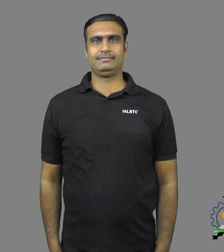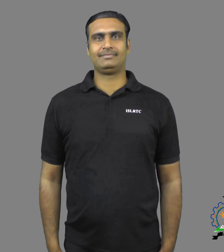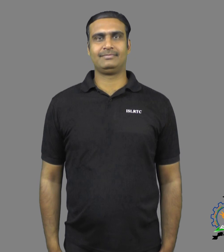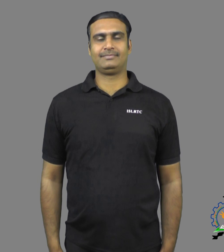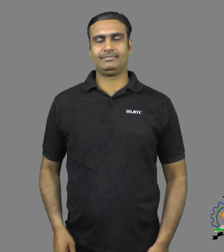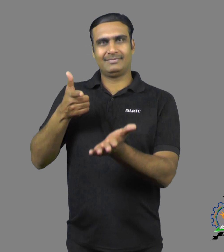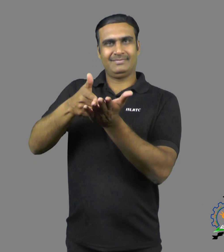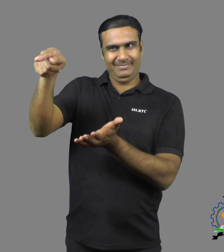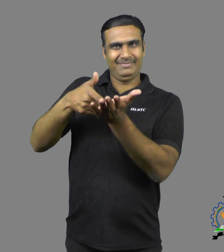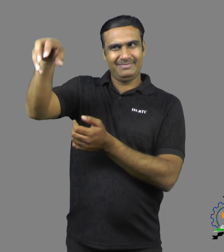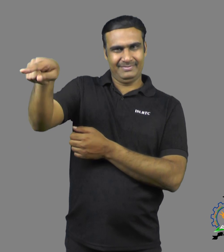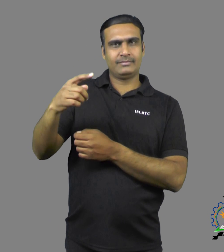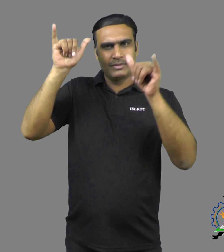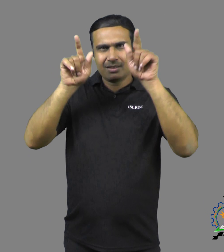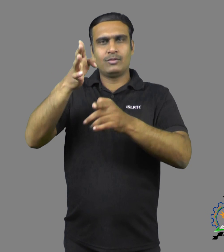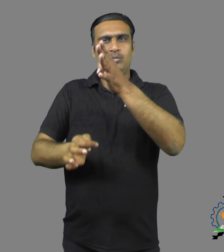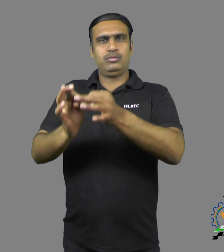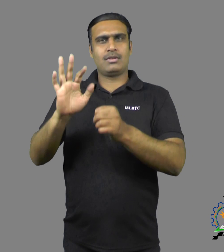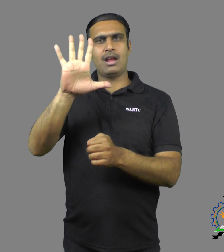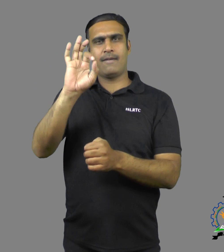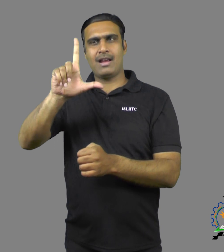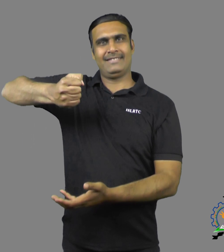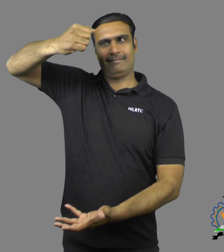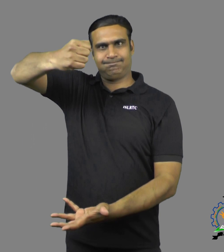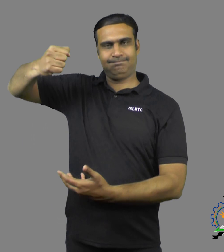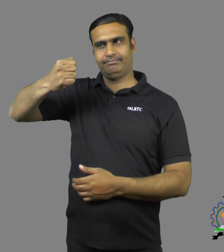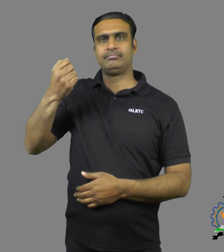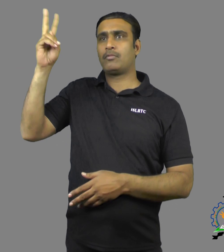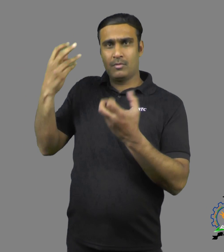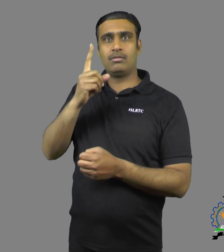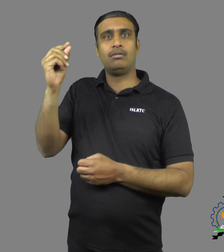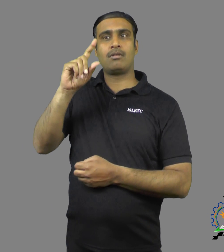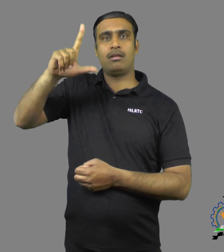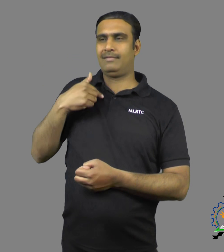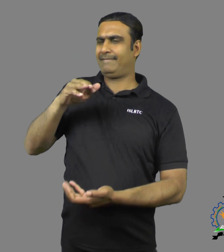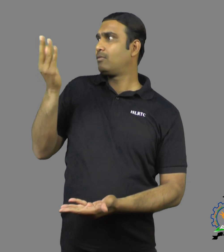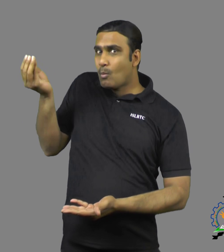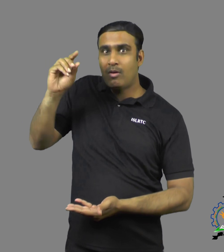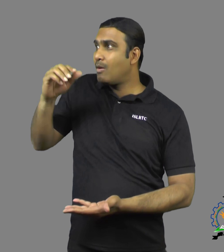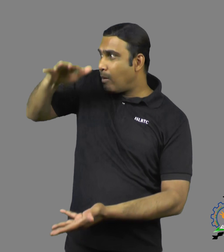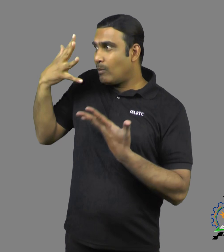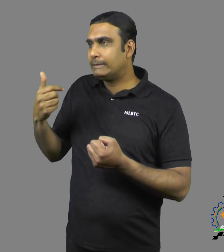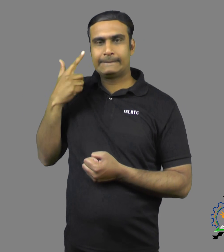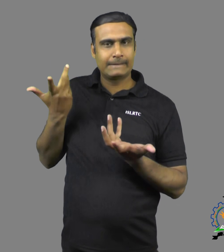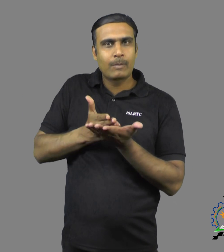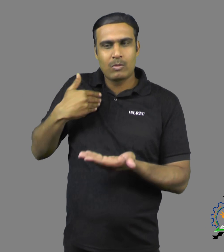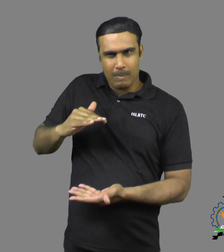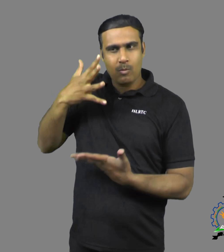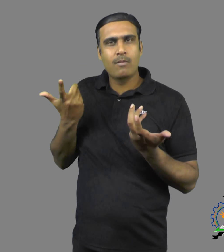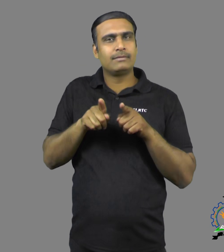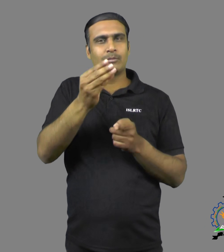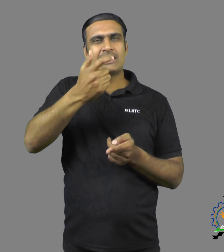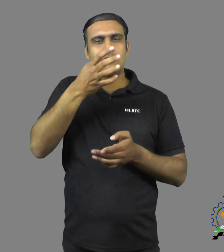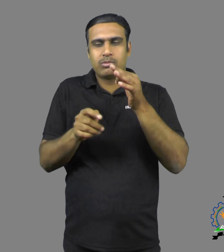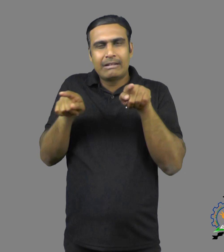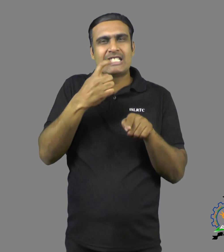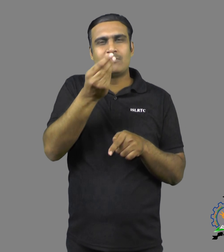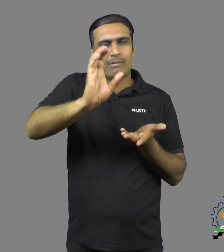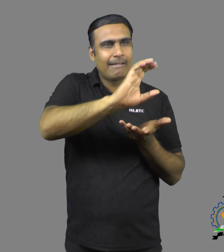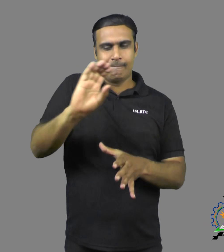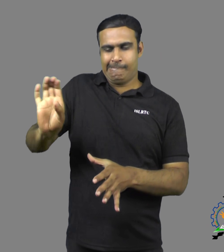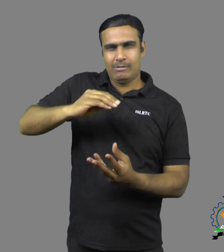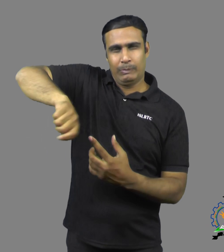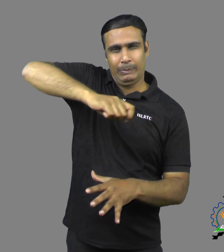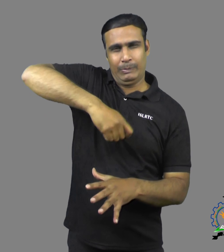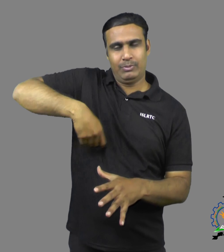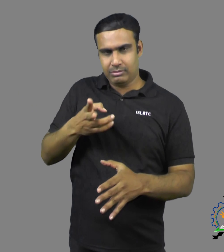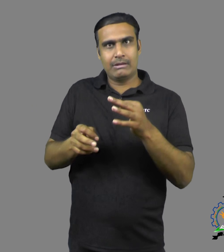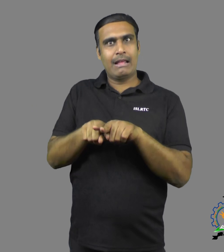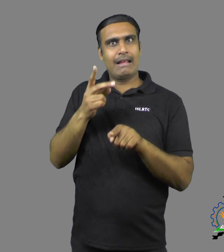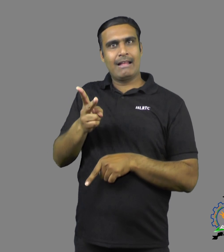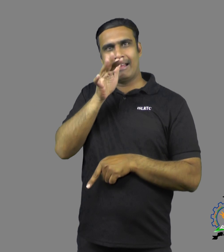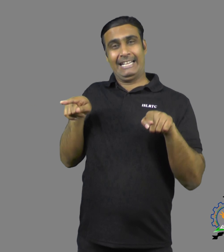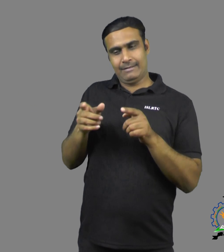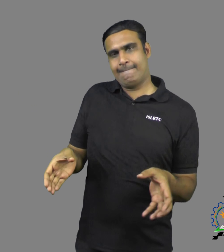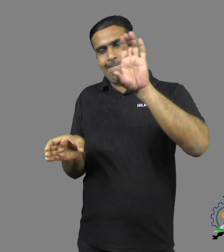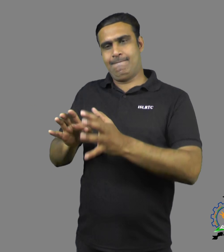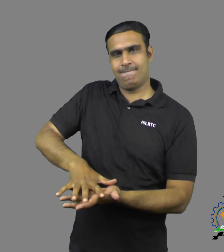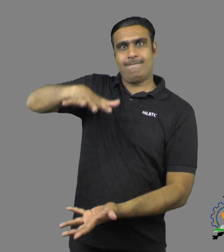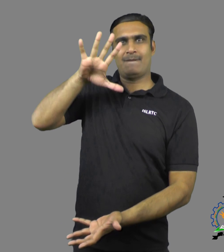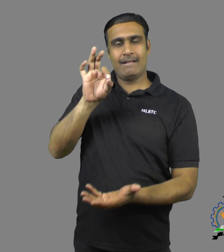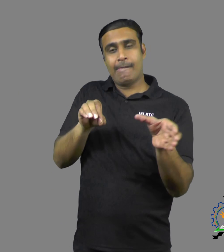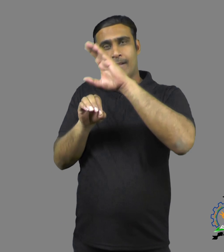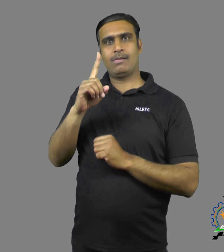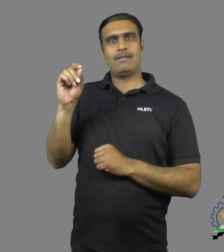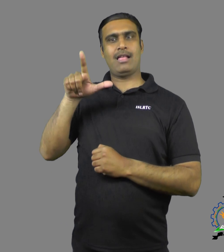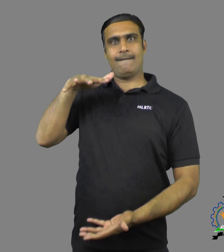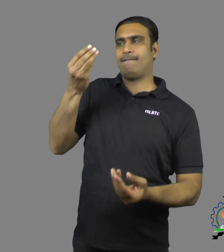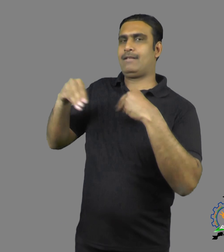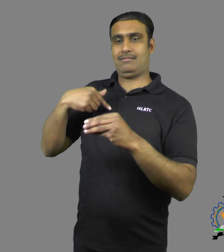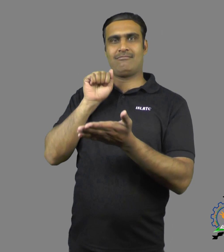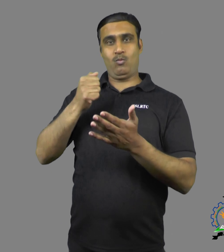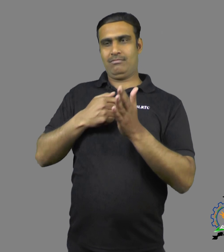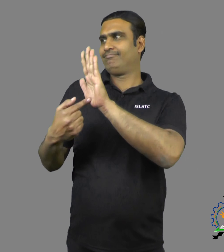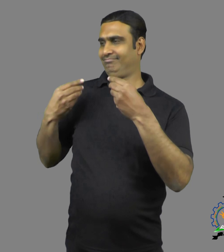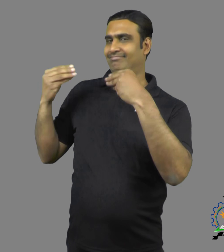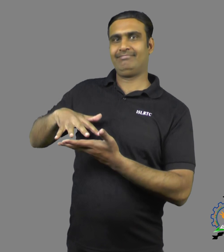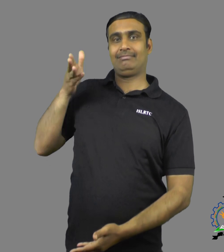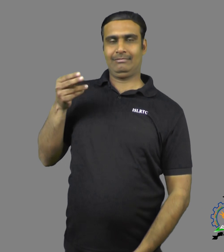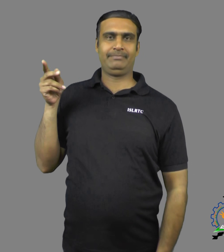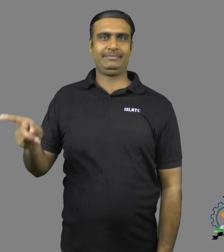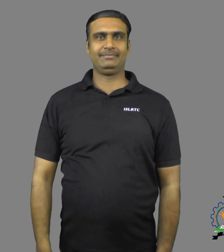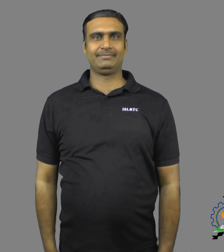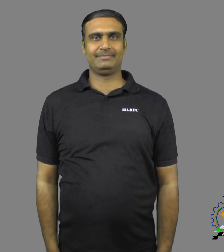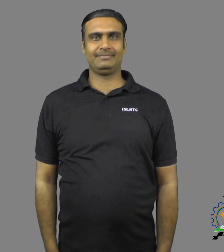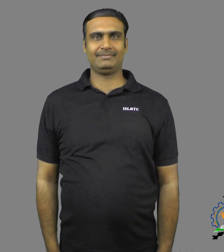Complementary Demand